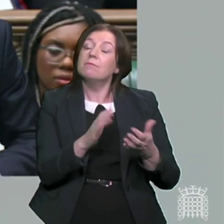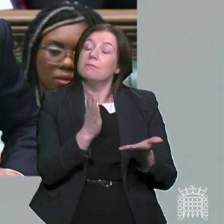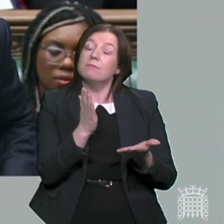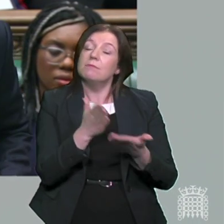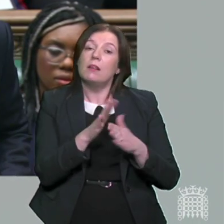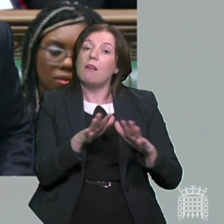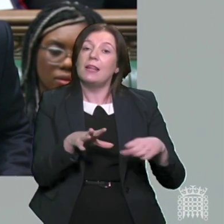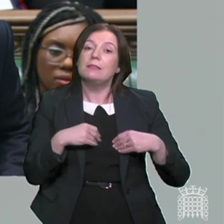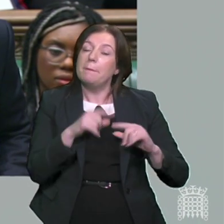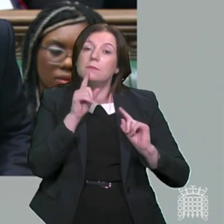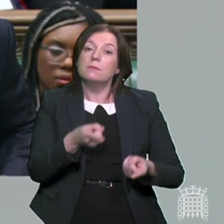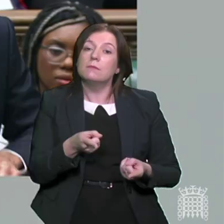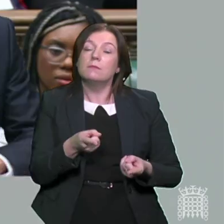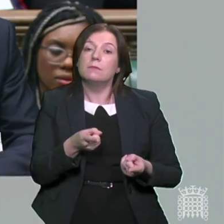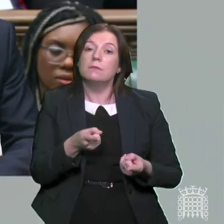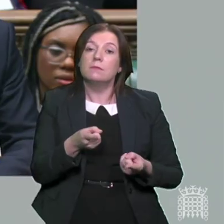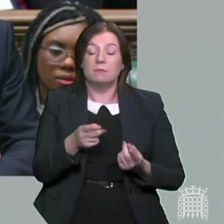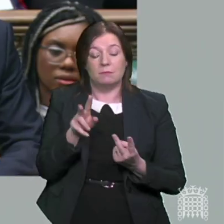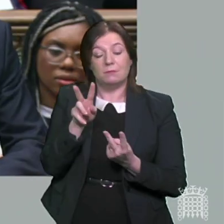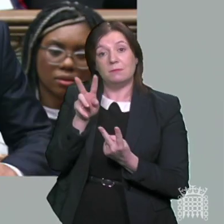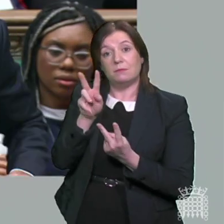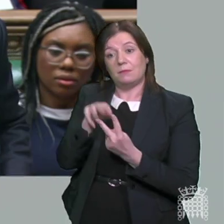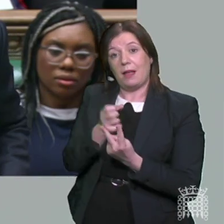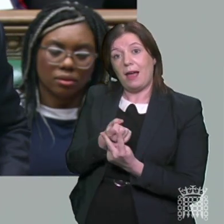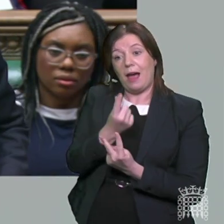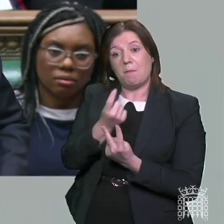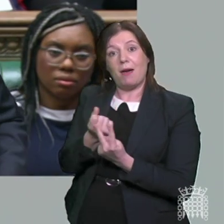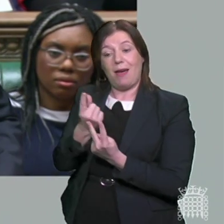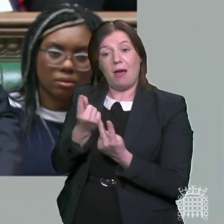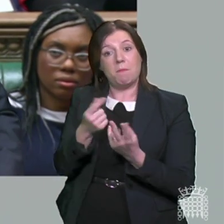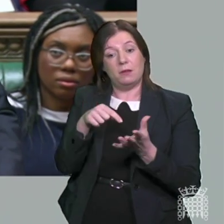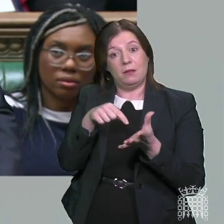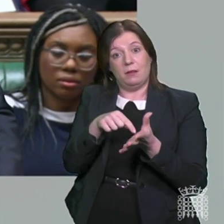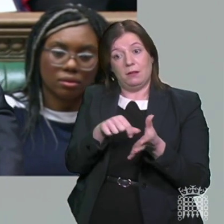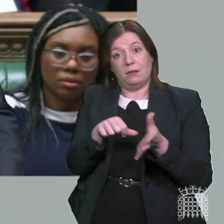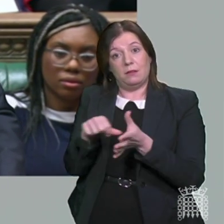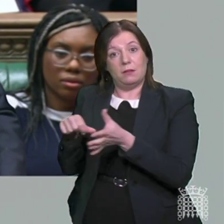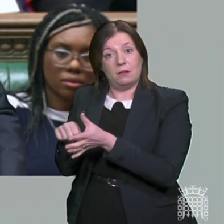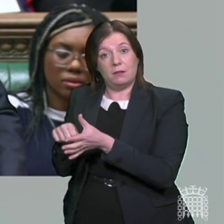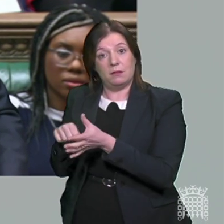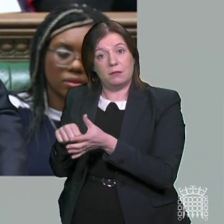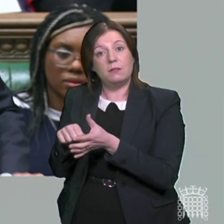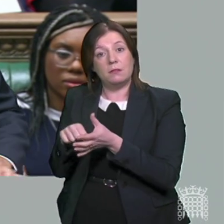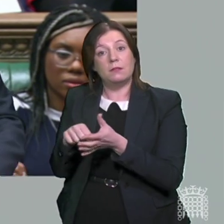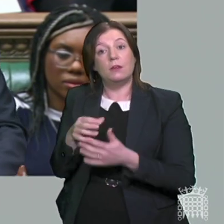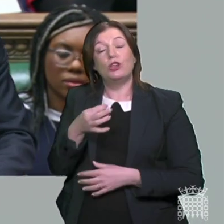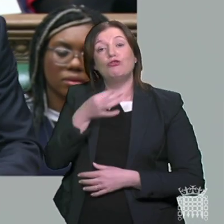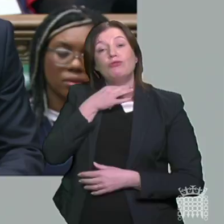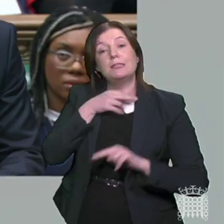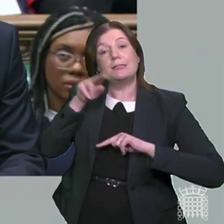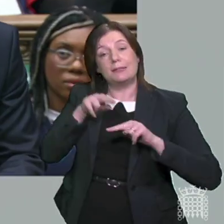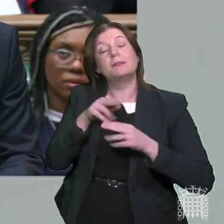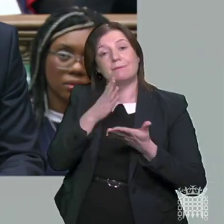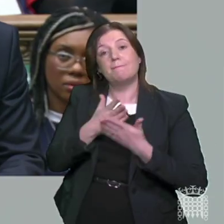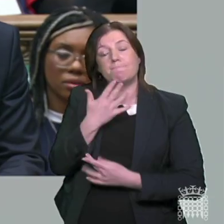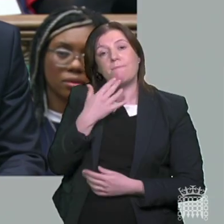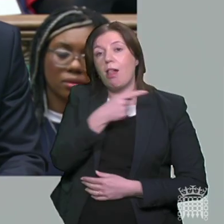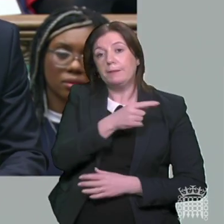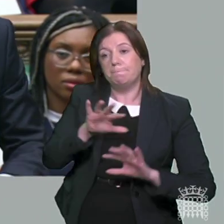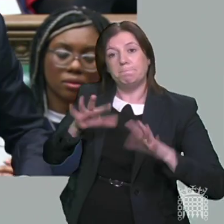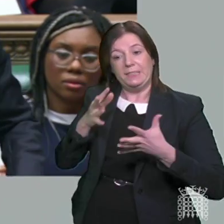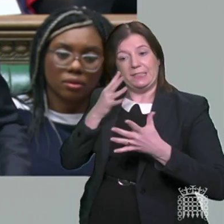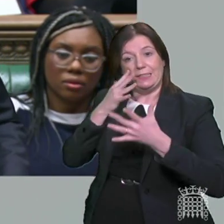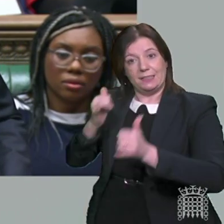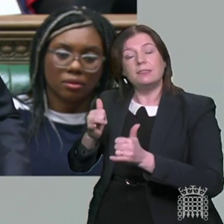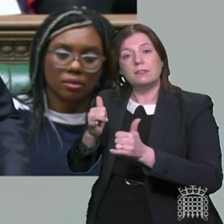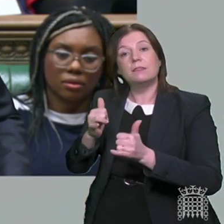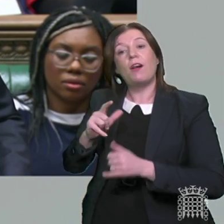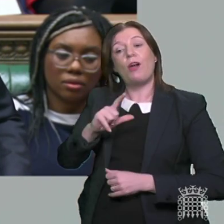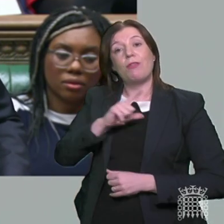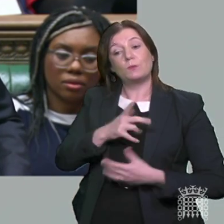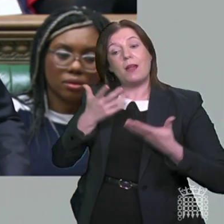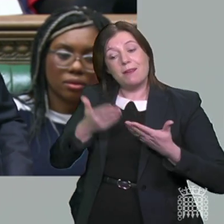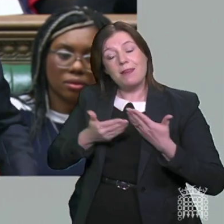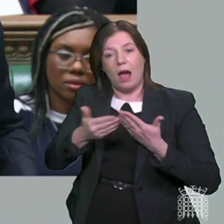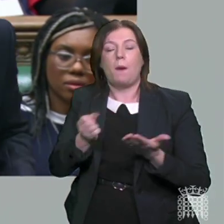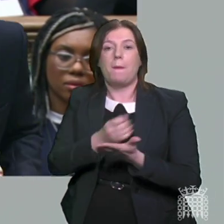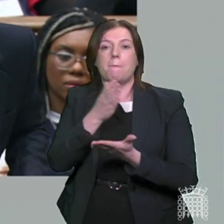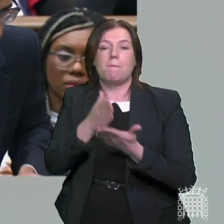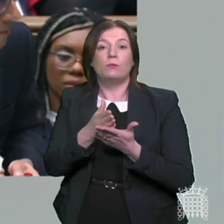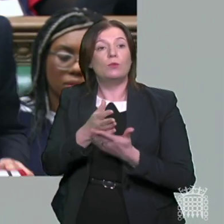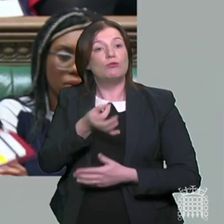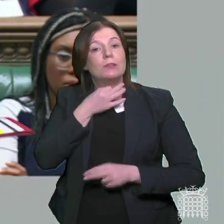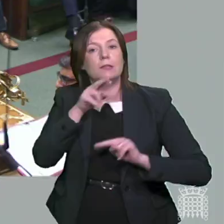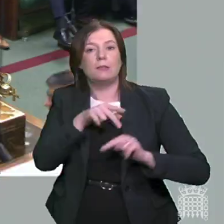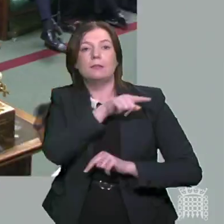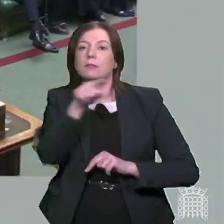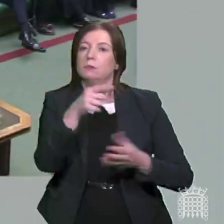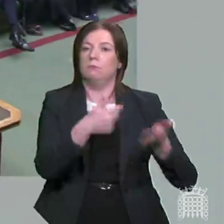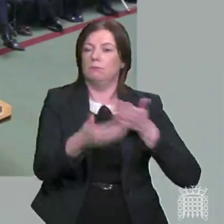In both of the cases that are in the public domain, these failures can be traced to failings in the initial risk assessment, and that is why immediate steps are being taken to address the serious issues raised.